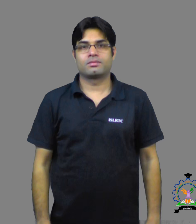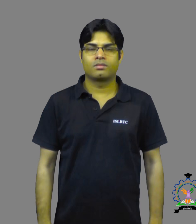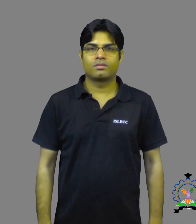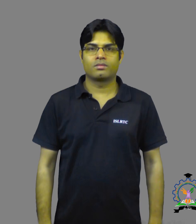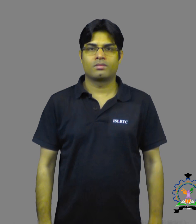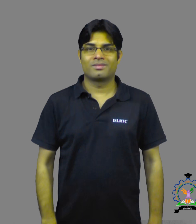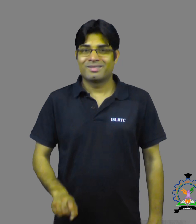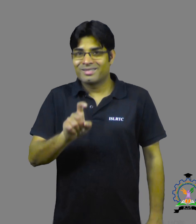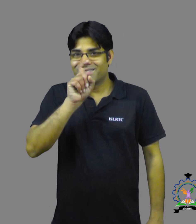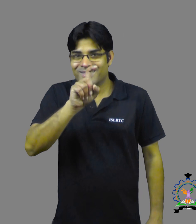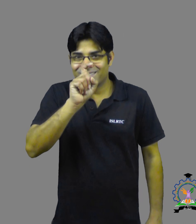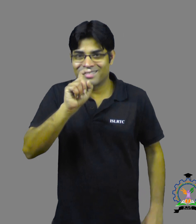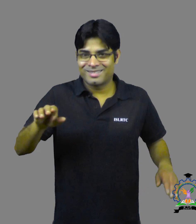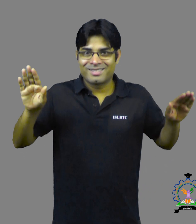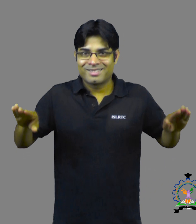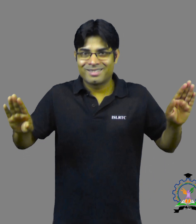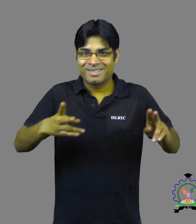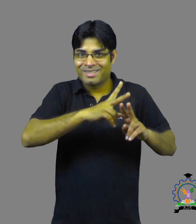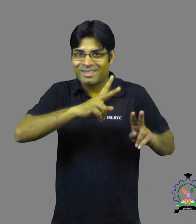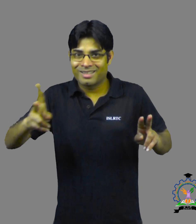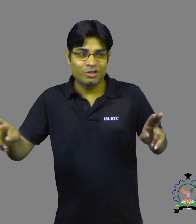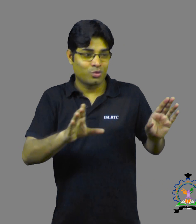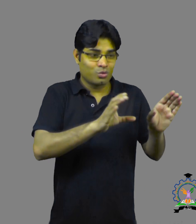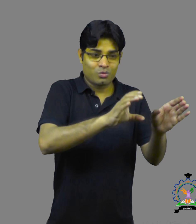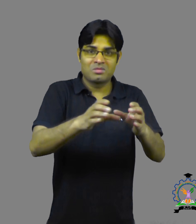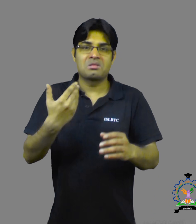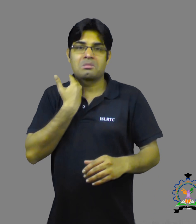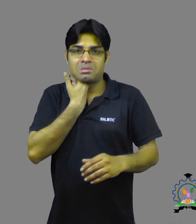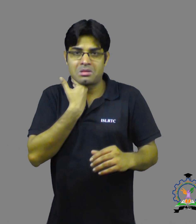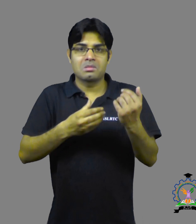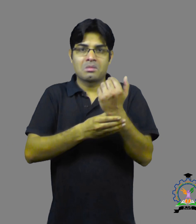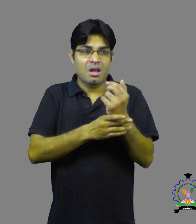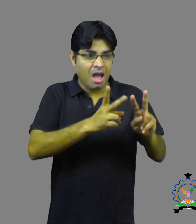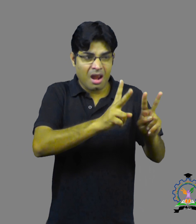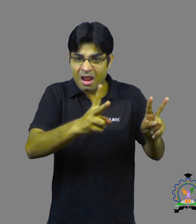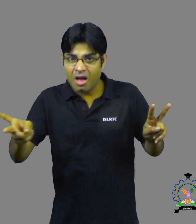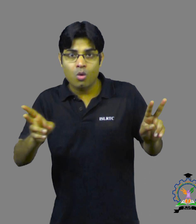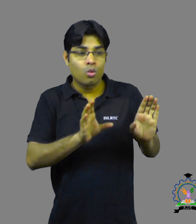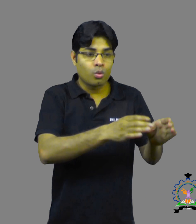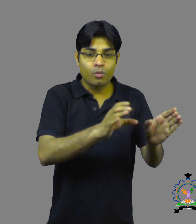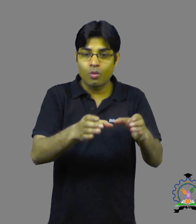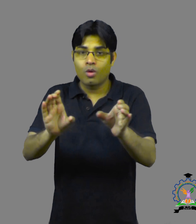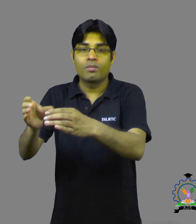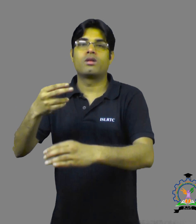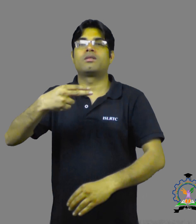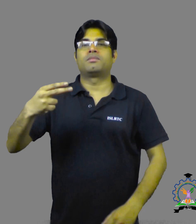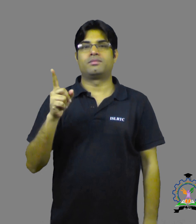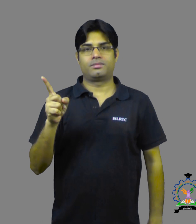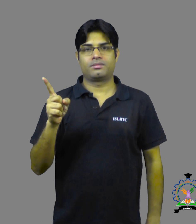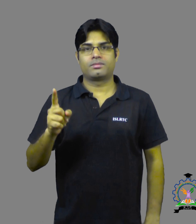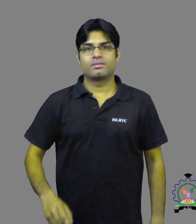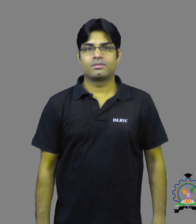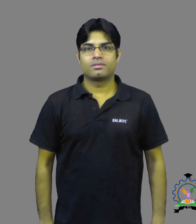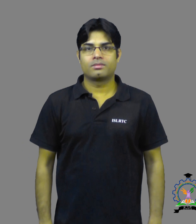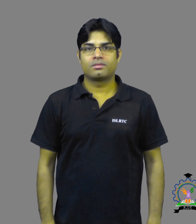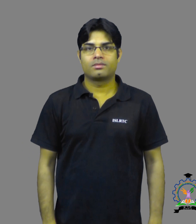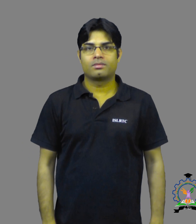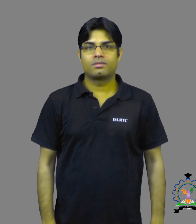Classification of Poultry Diseases